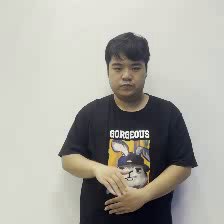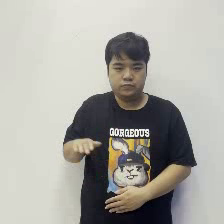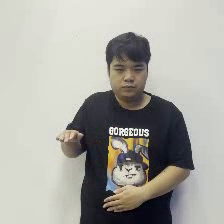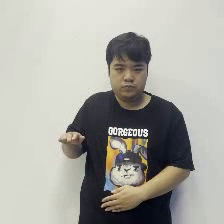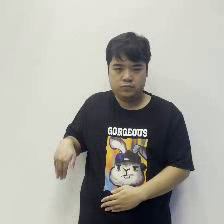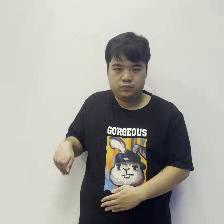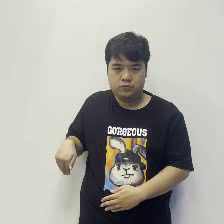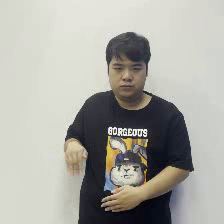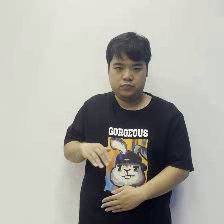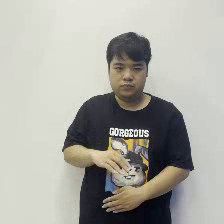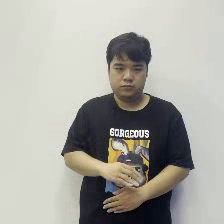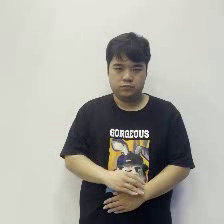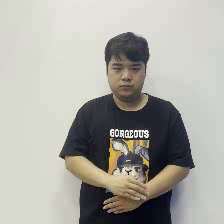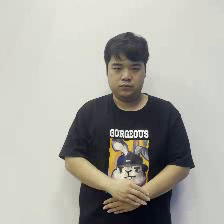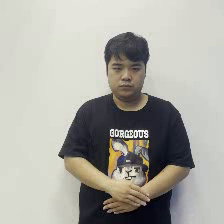Phía sau